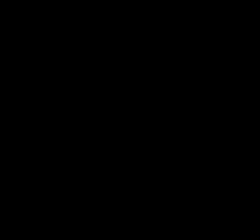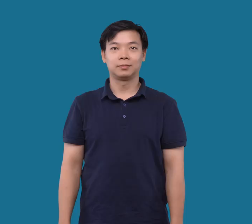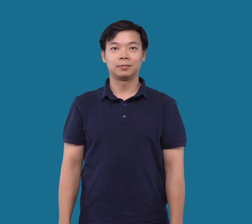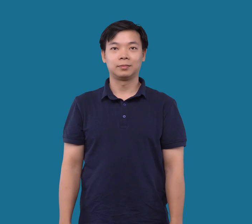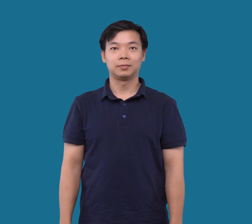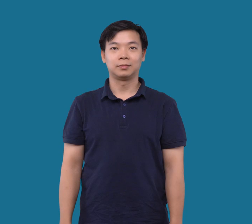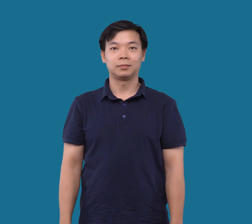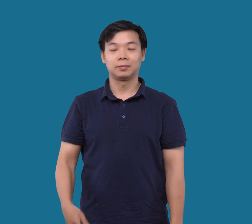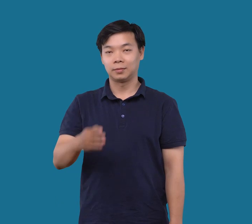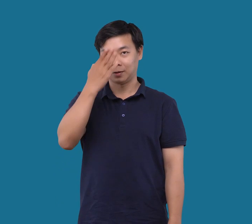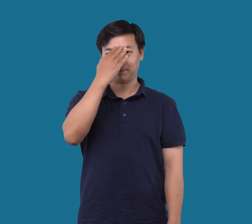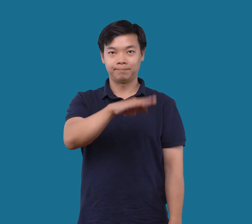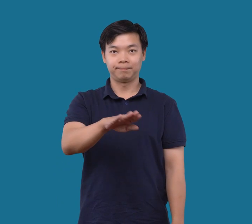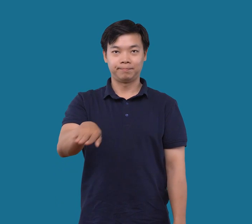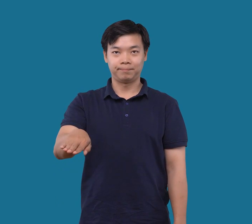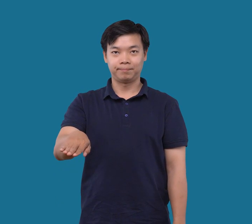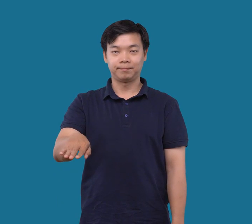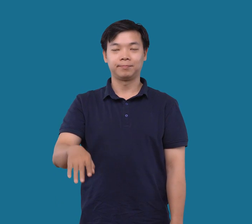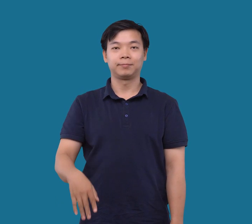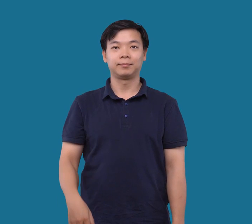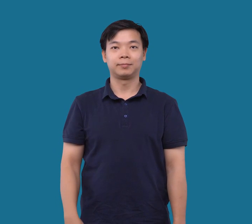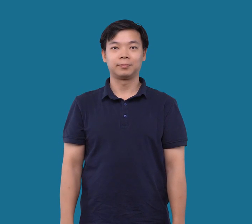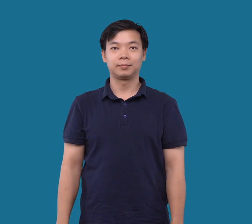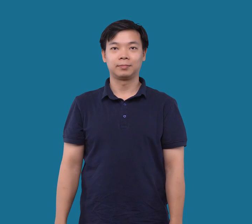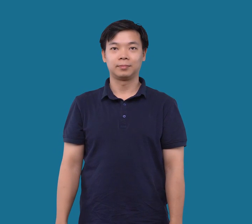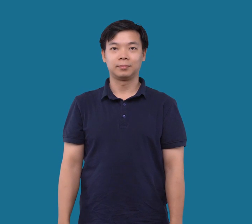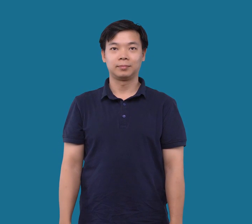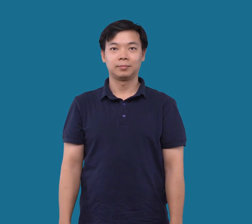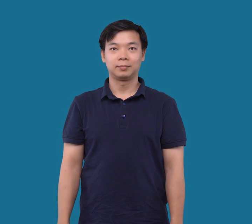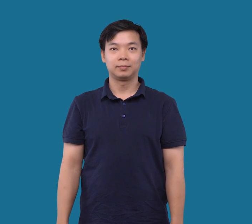học trò